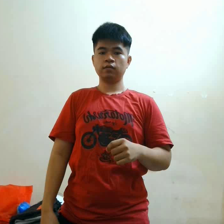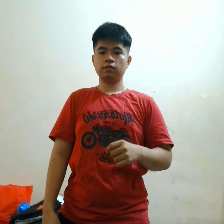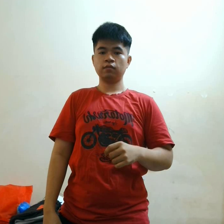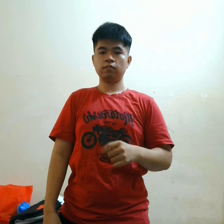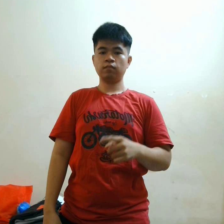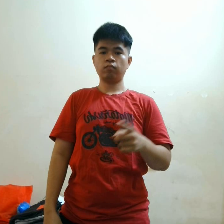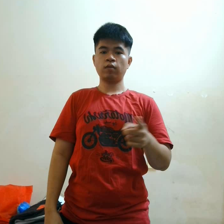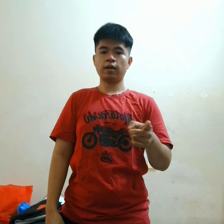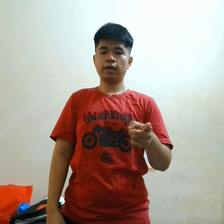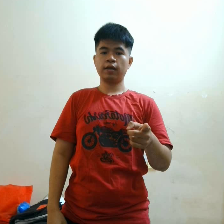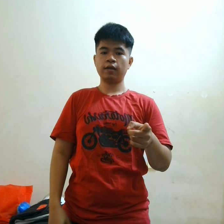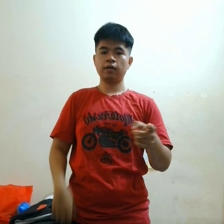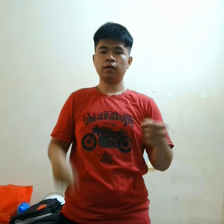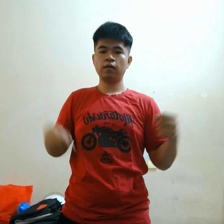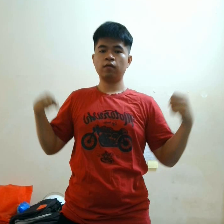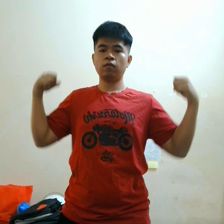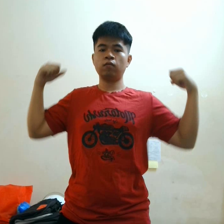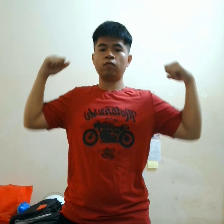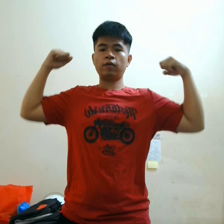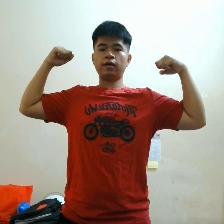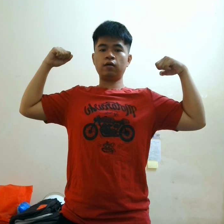ban khoe khong